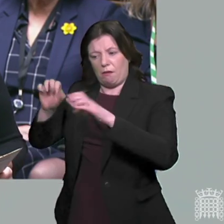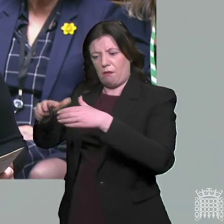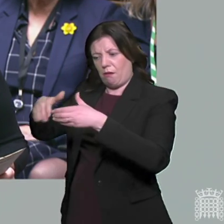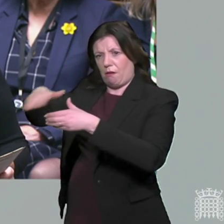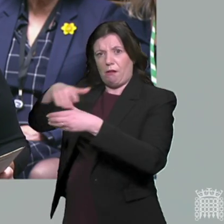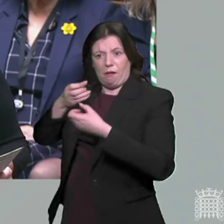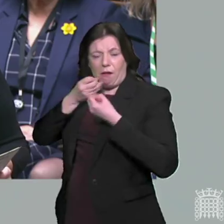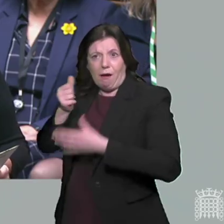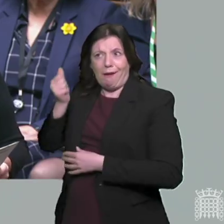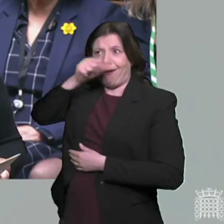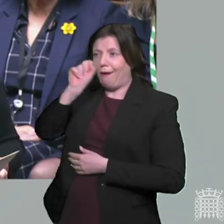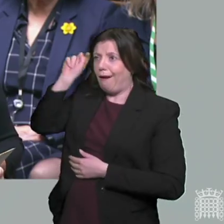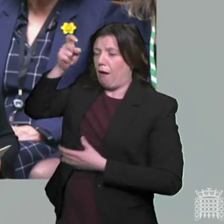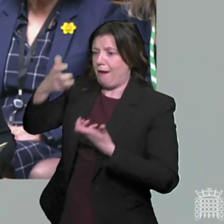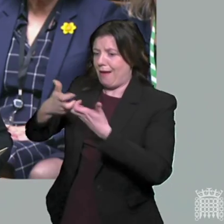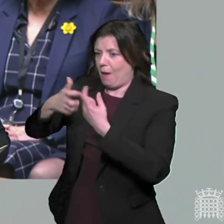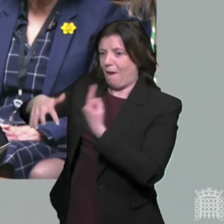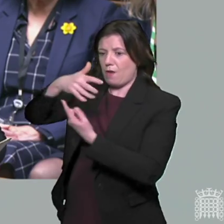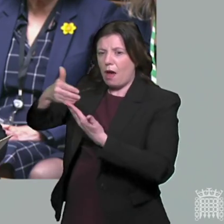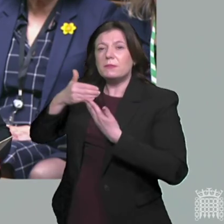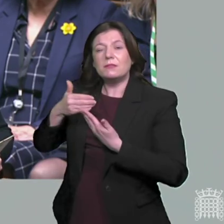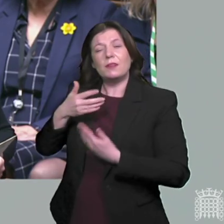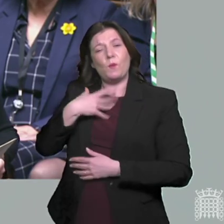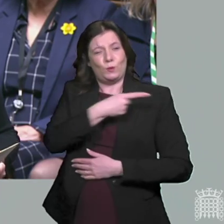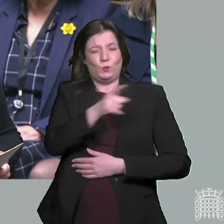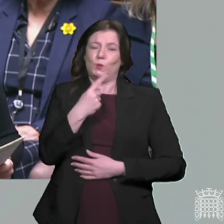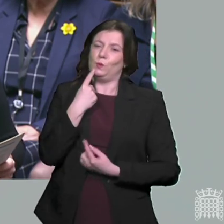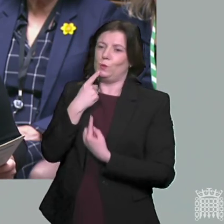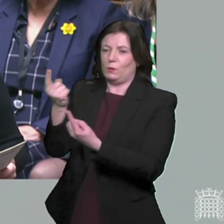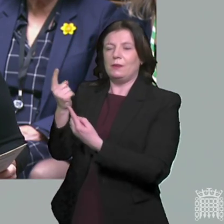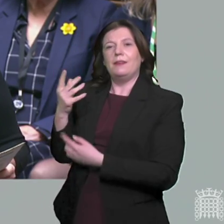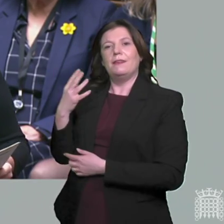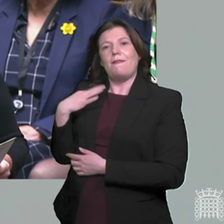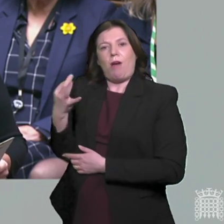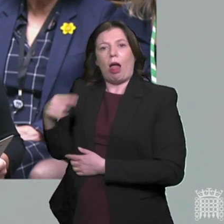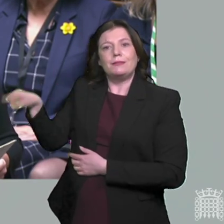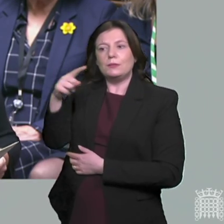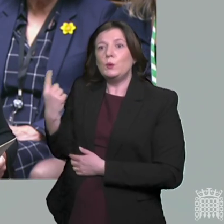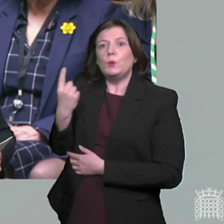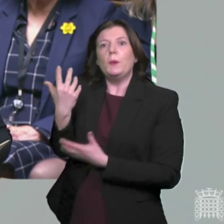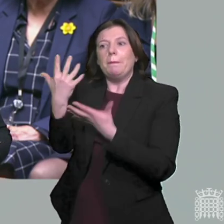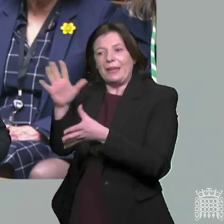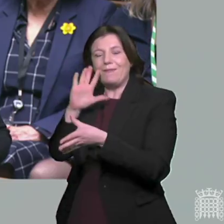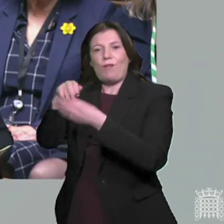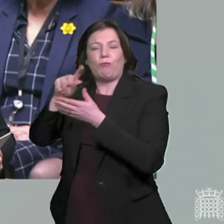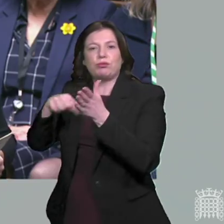Will my right honourable Friend join me in congratulating all the volunteers, including Ben, Izzy and Mark, on their award?